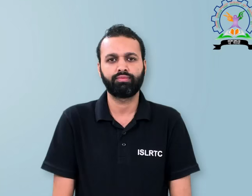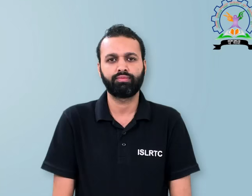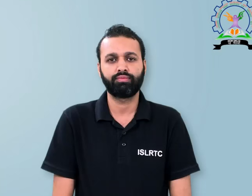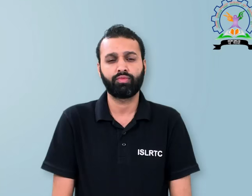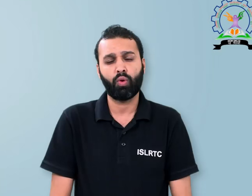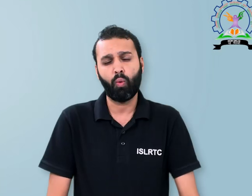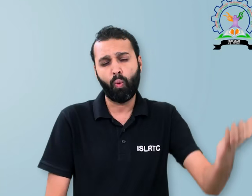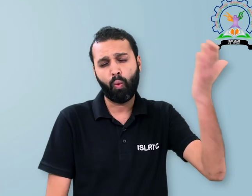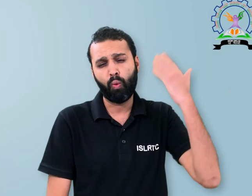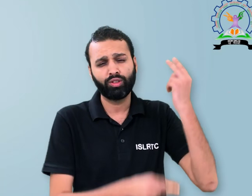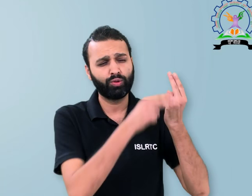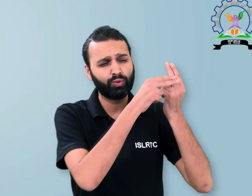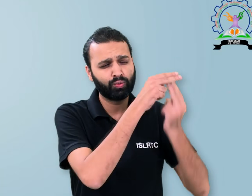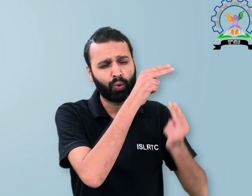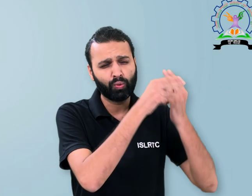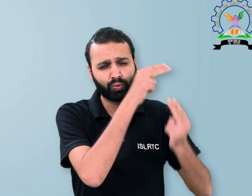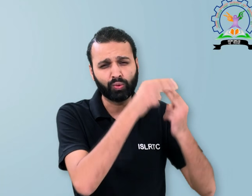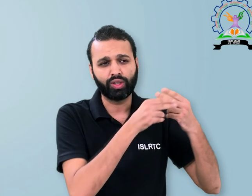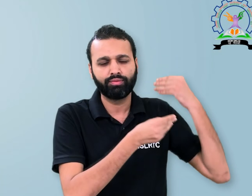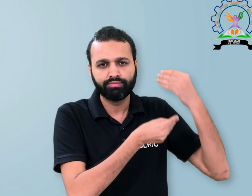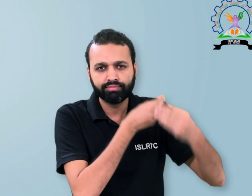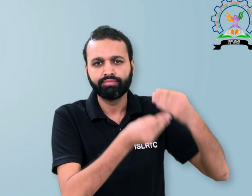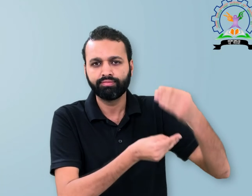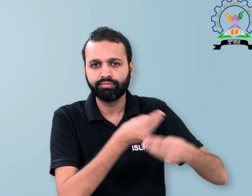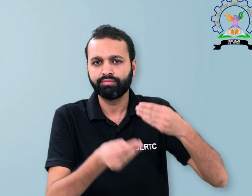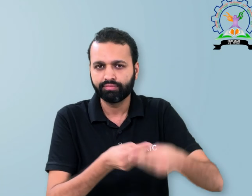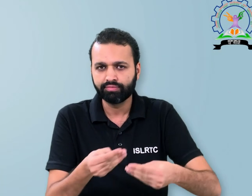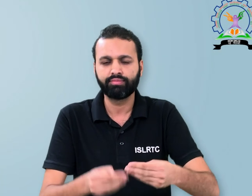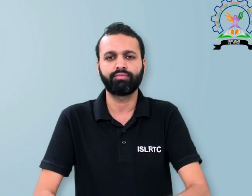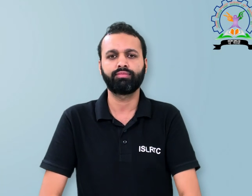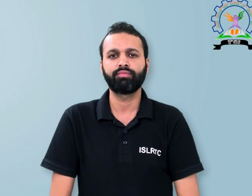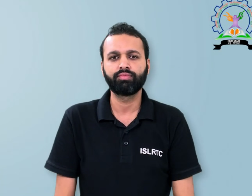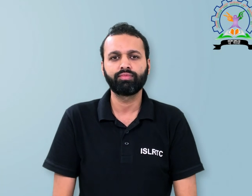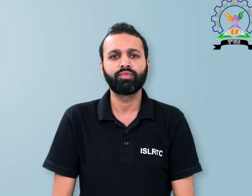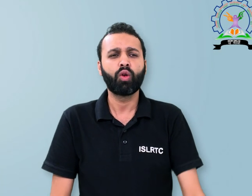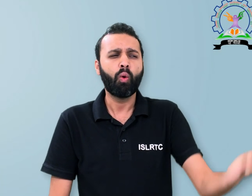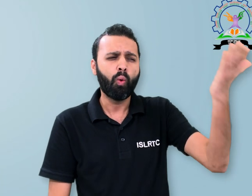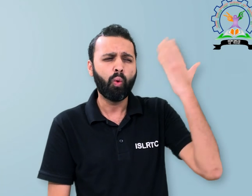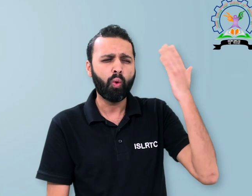Folklore